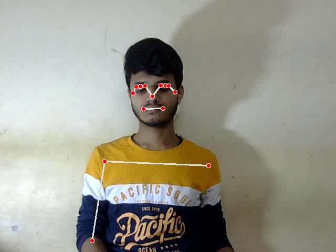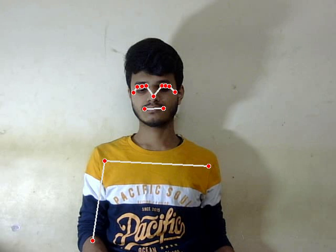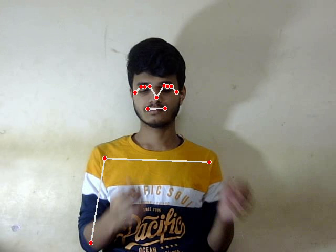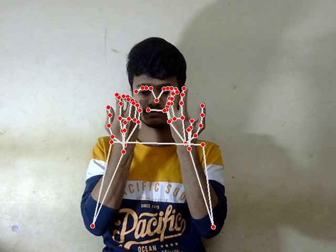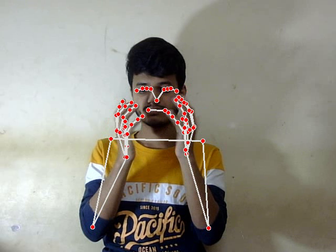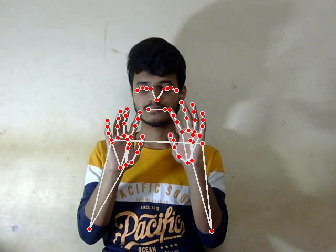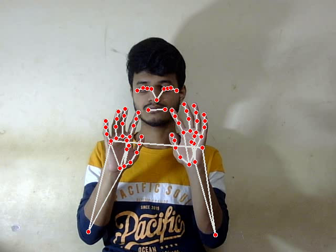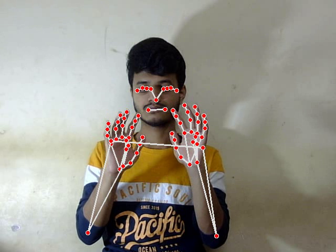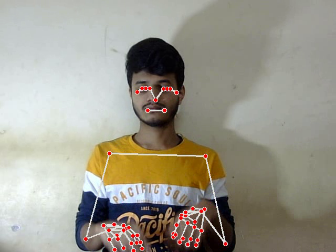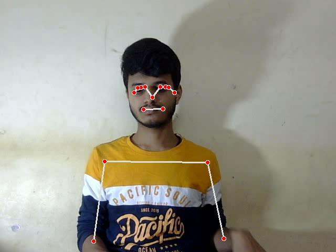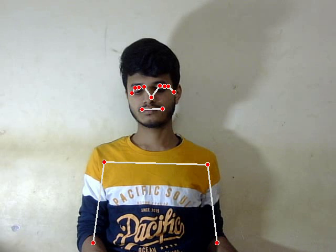finish